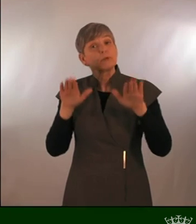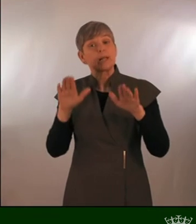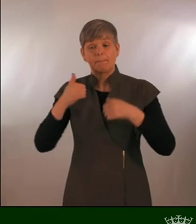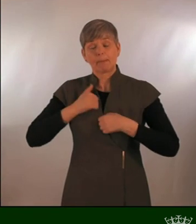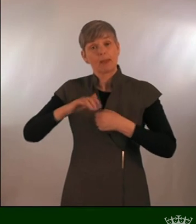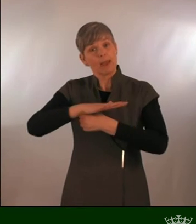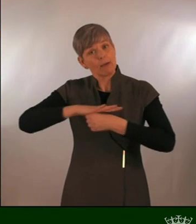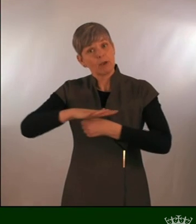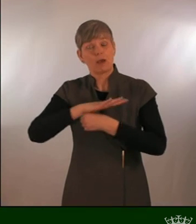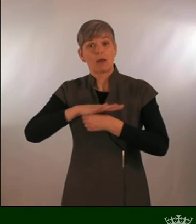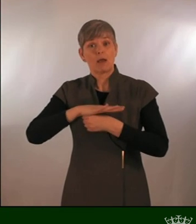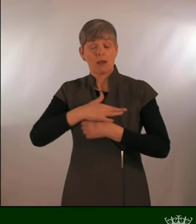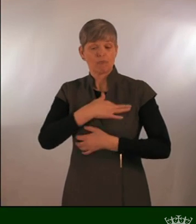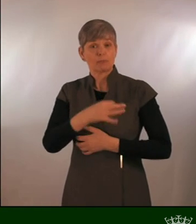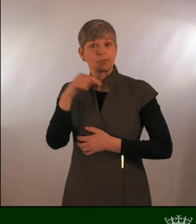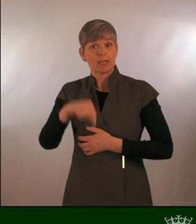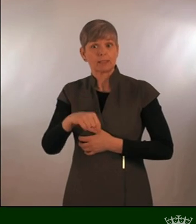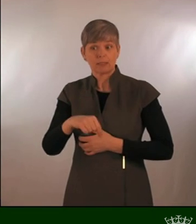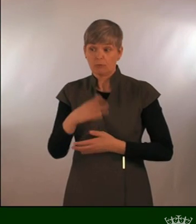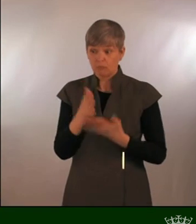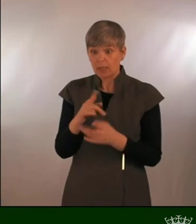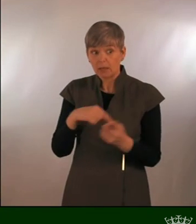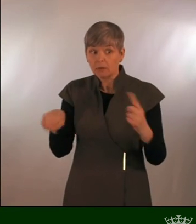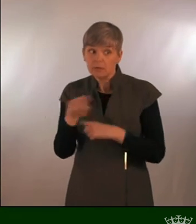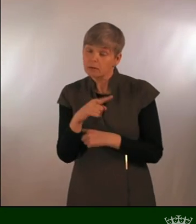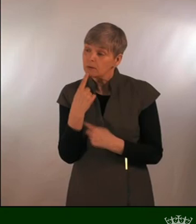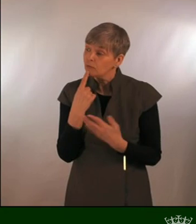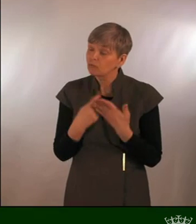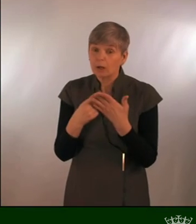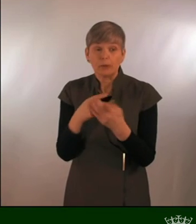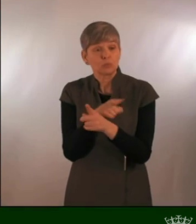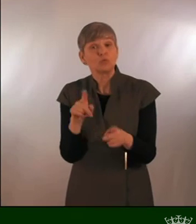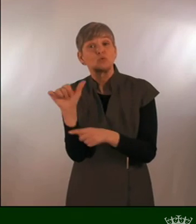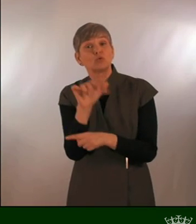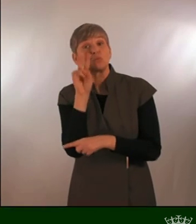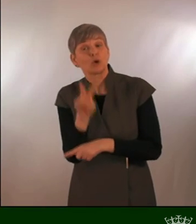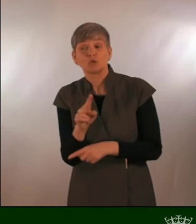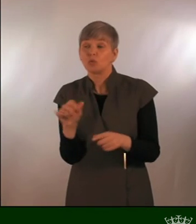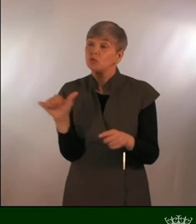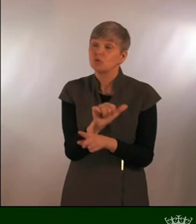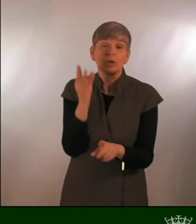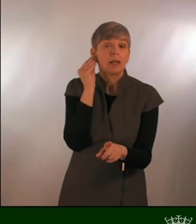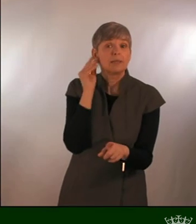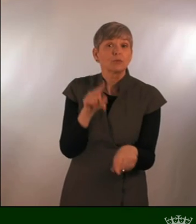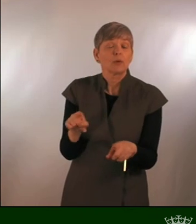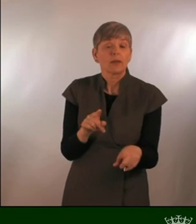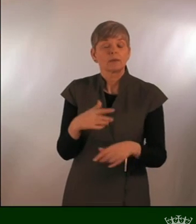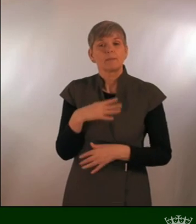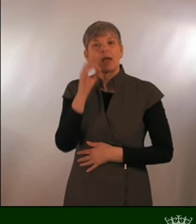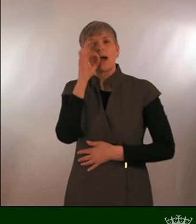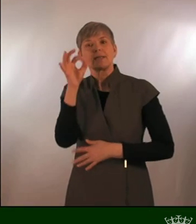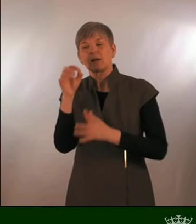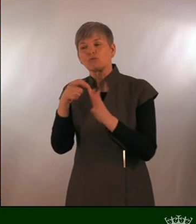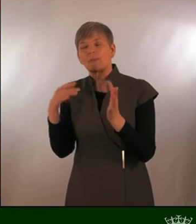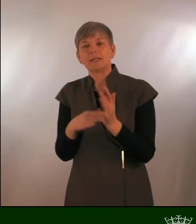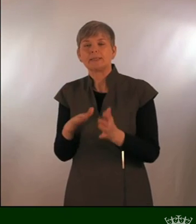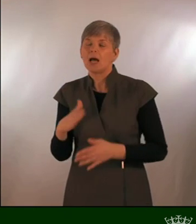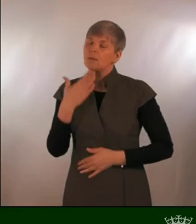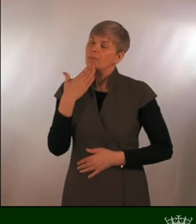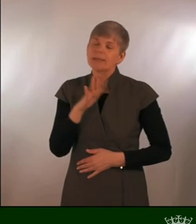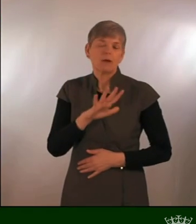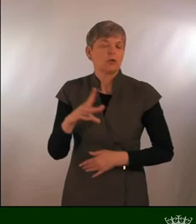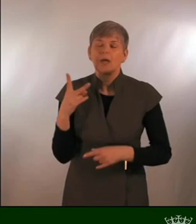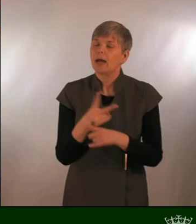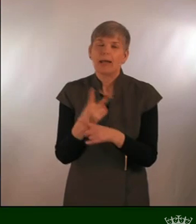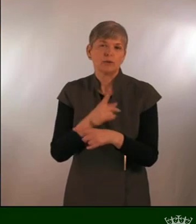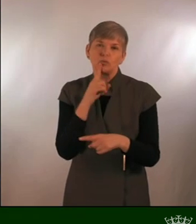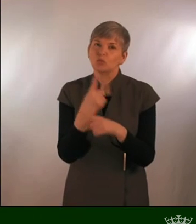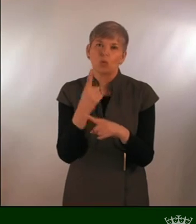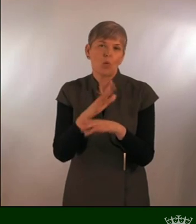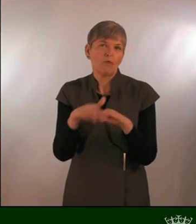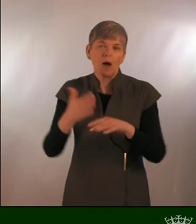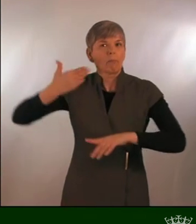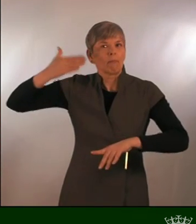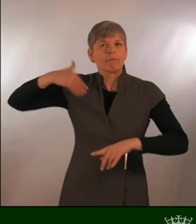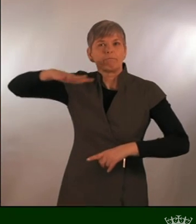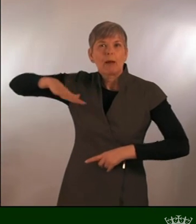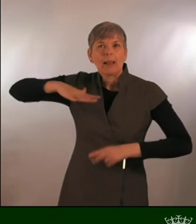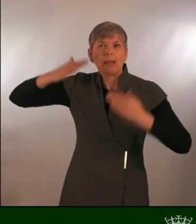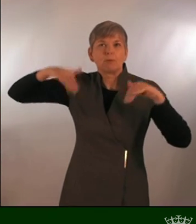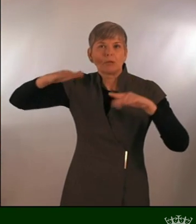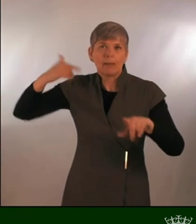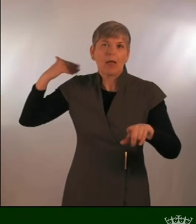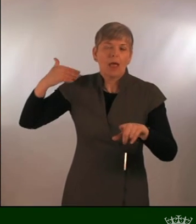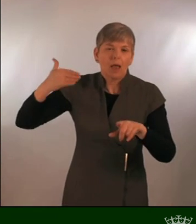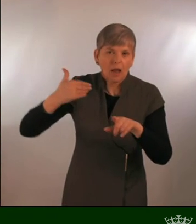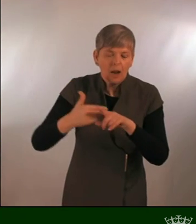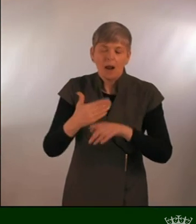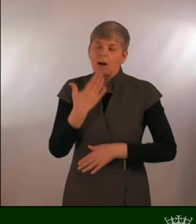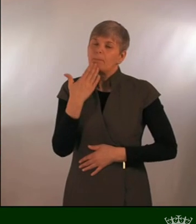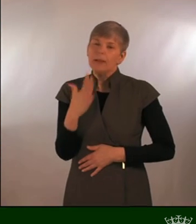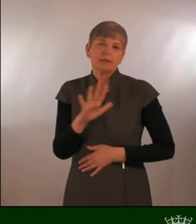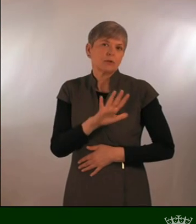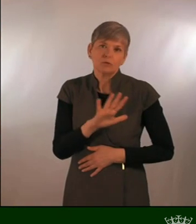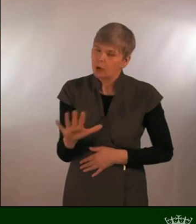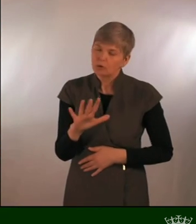I urge Members of the House to listen to it and watch it. Will the Prime Minister, for once without hiding behind the robes of his Muslim ancestors—yes, we all know he had them—or clinging to the fig leaf with which his ex-Chancellor’s